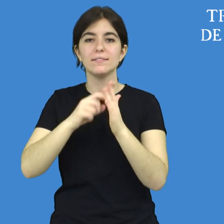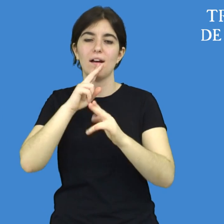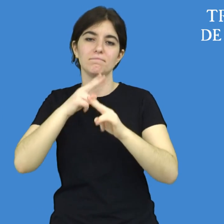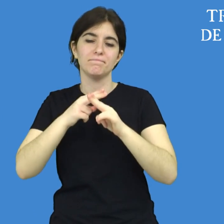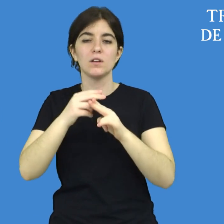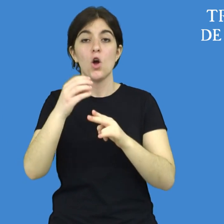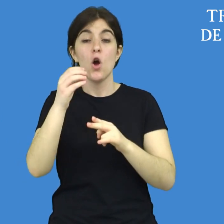nombre